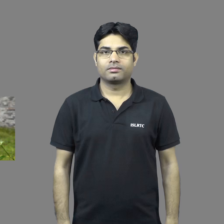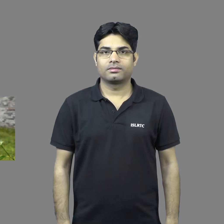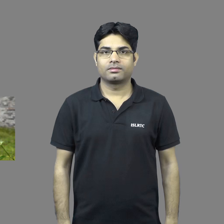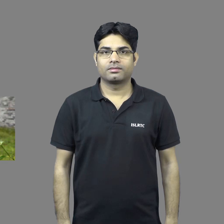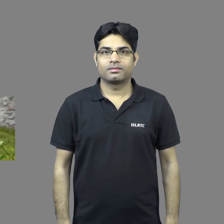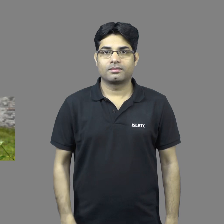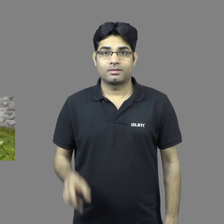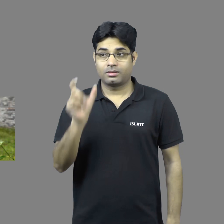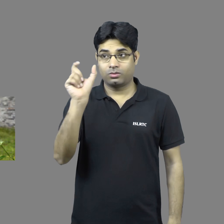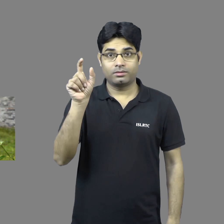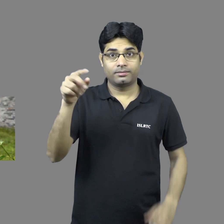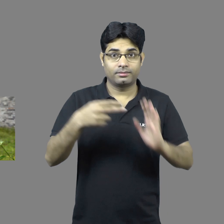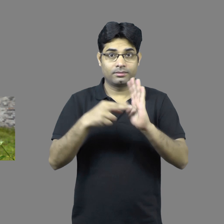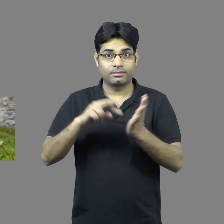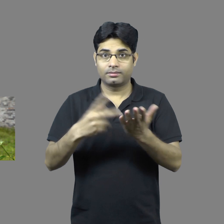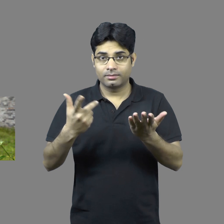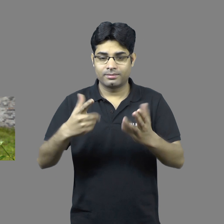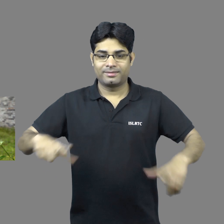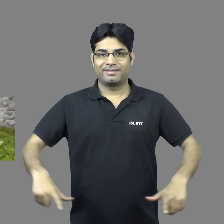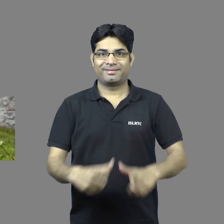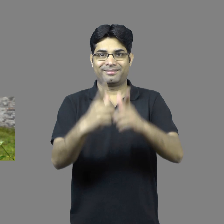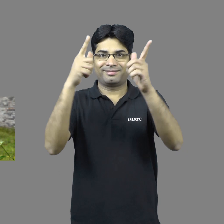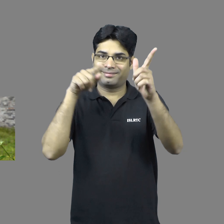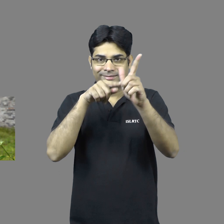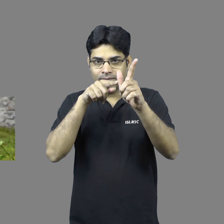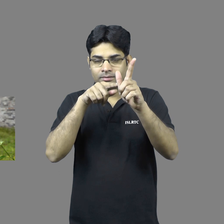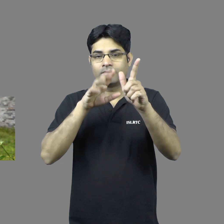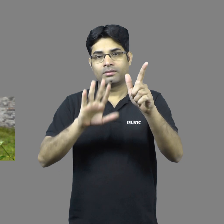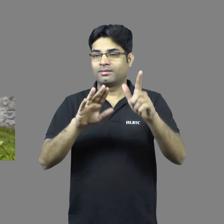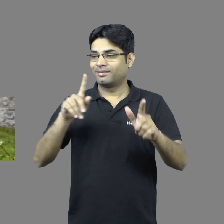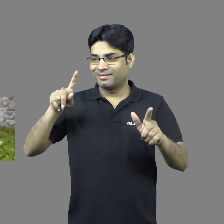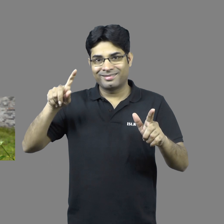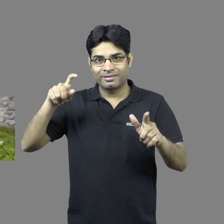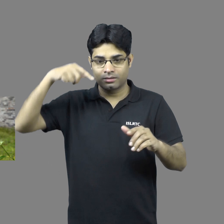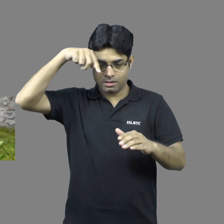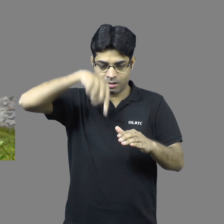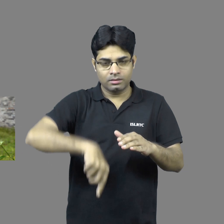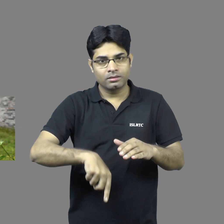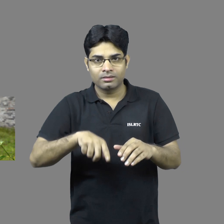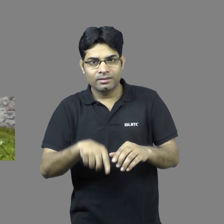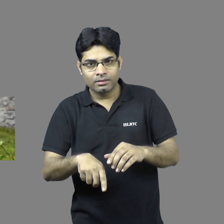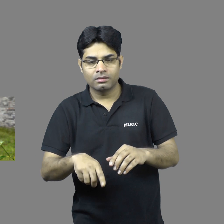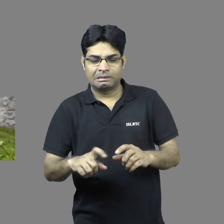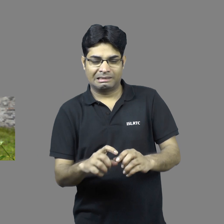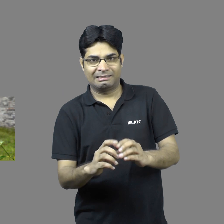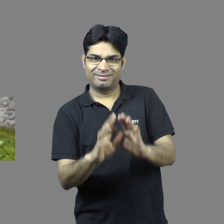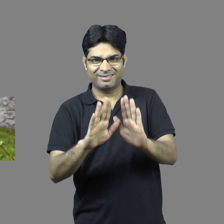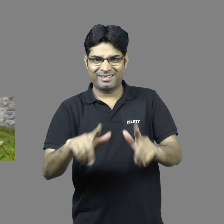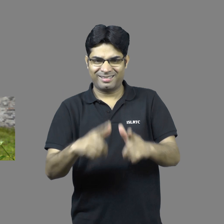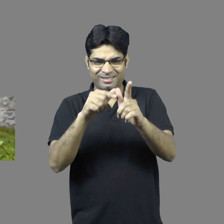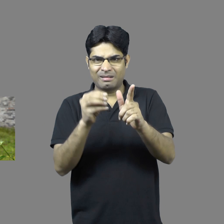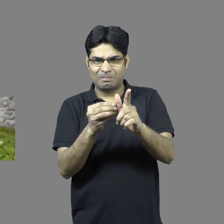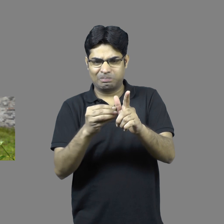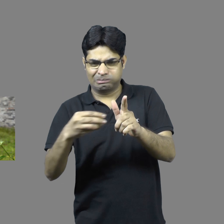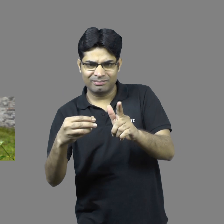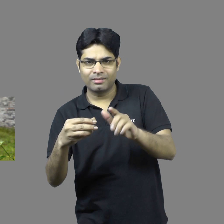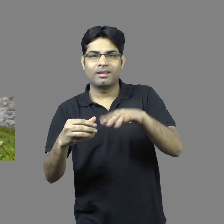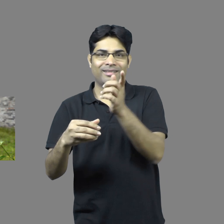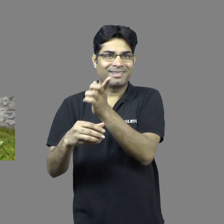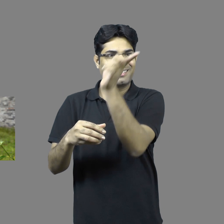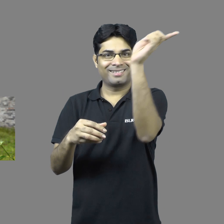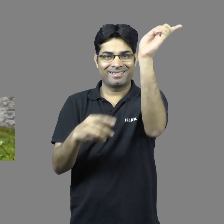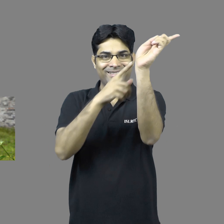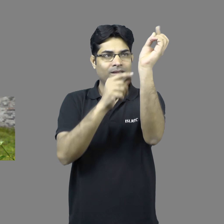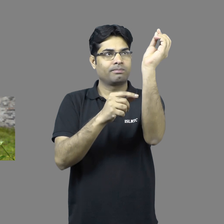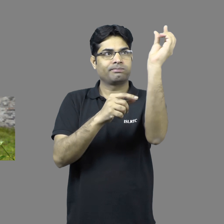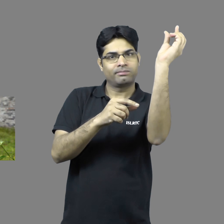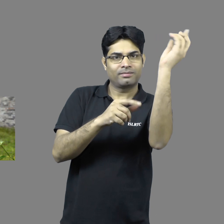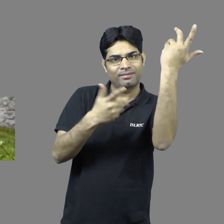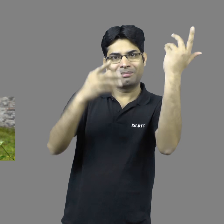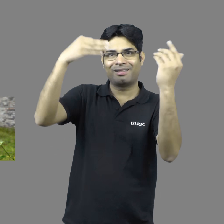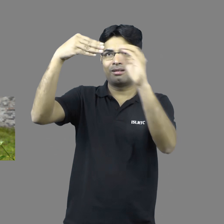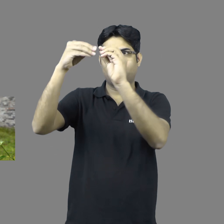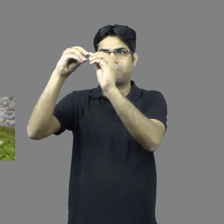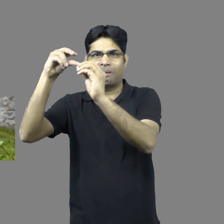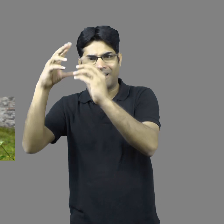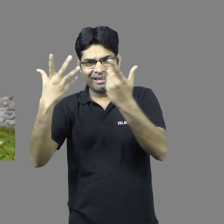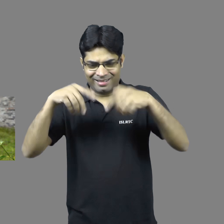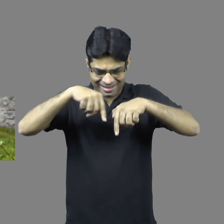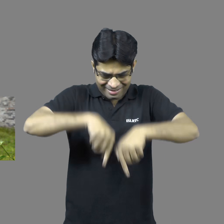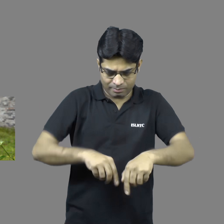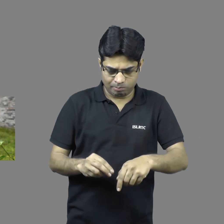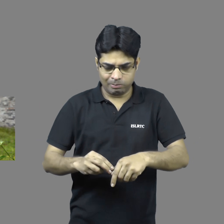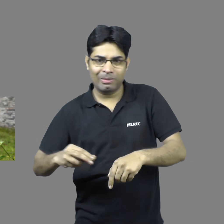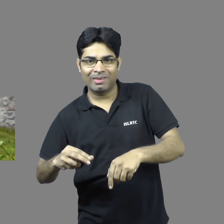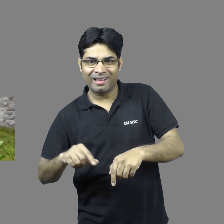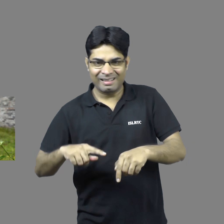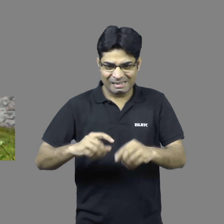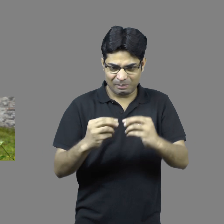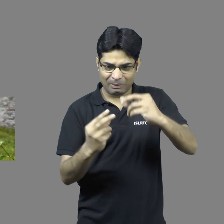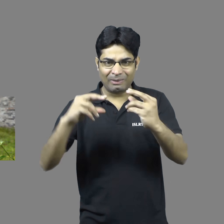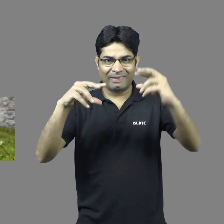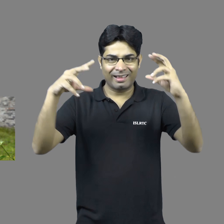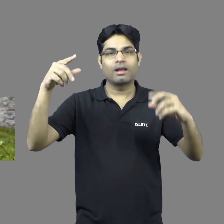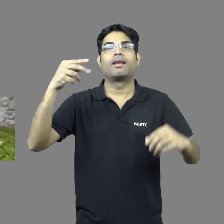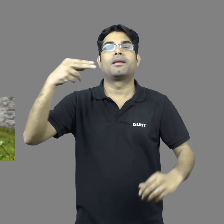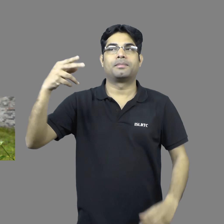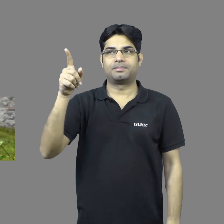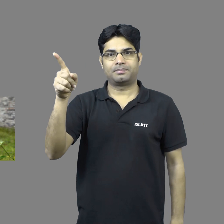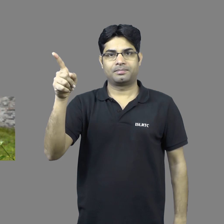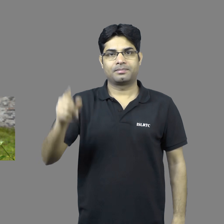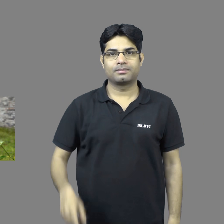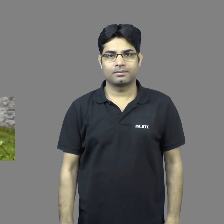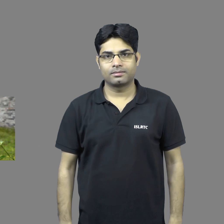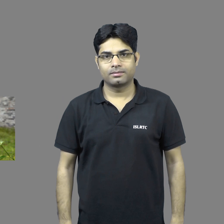Swellings